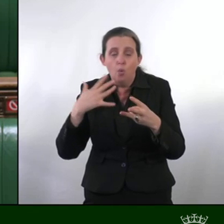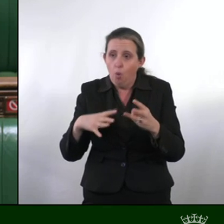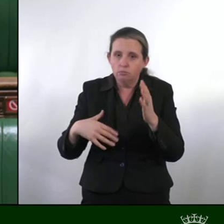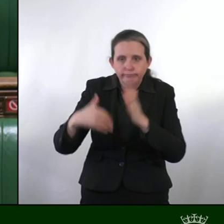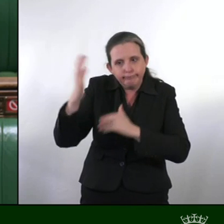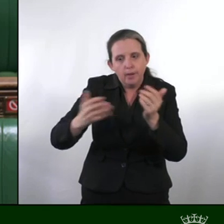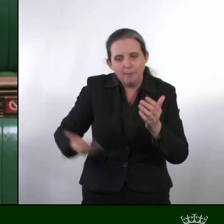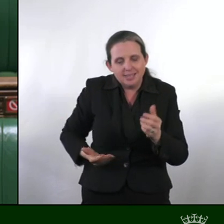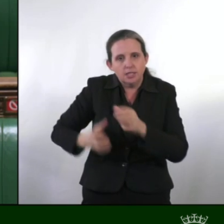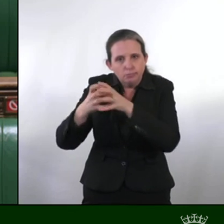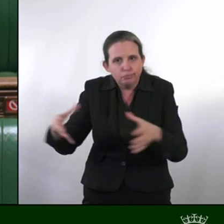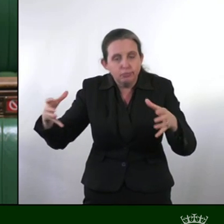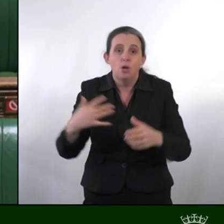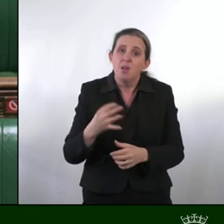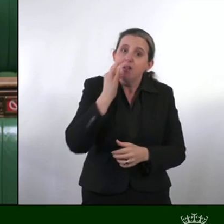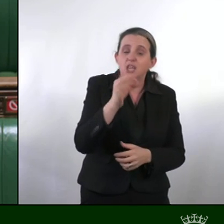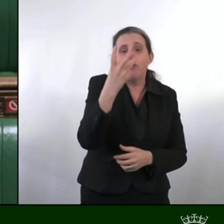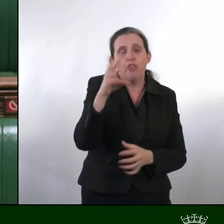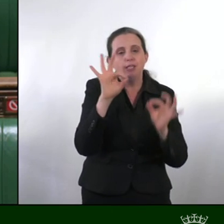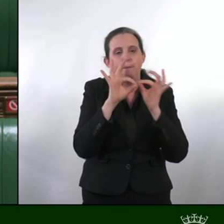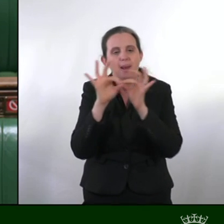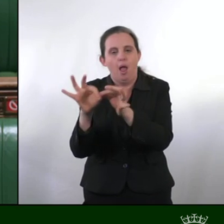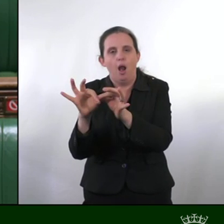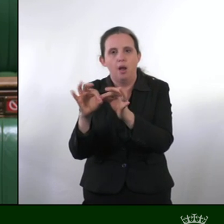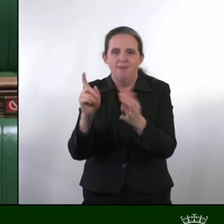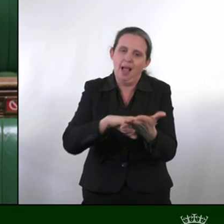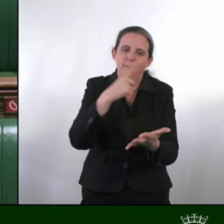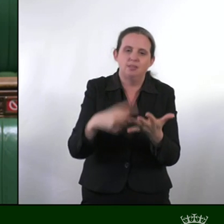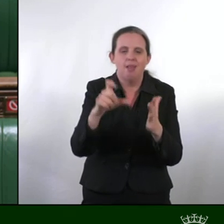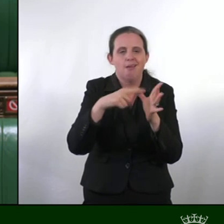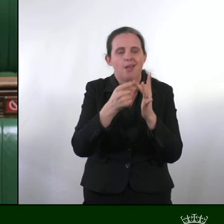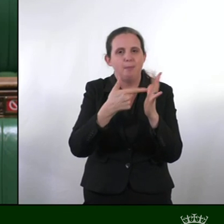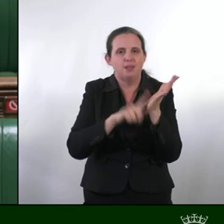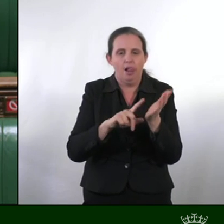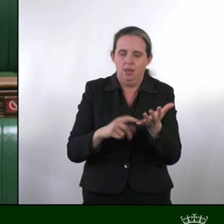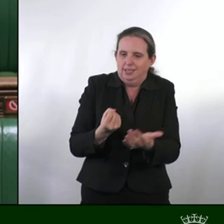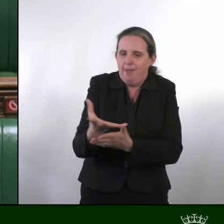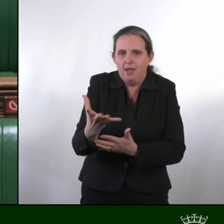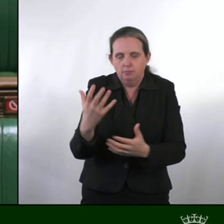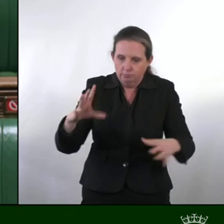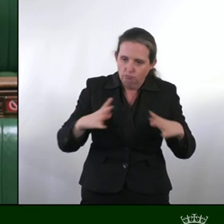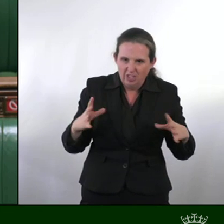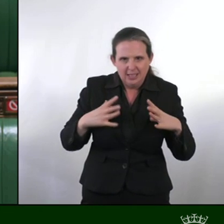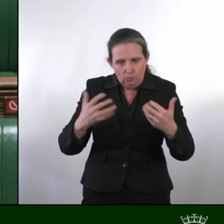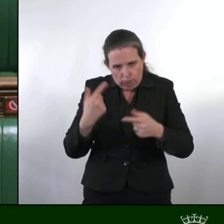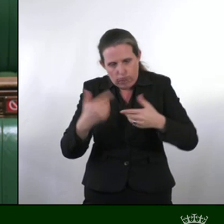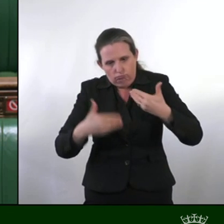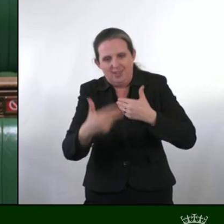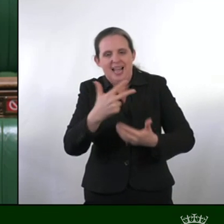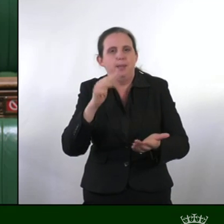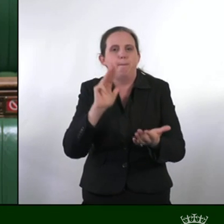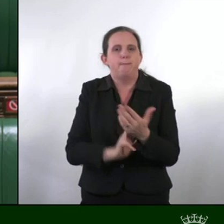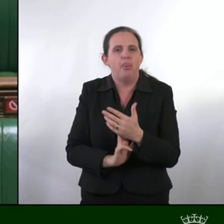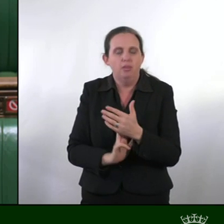To recover jobs, Labour called for £30 billion of capital spending accelerated over the next 18 months, focused on green initiatives